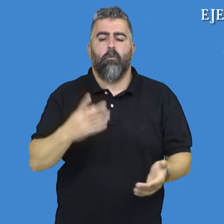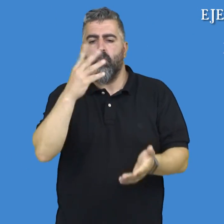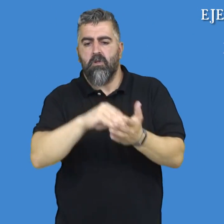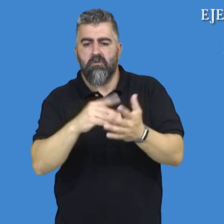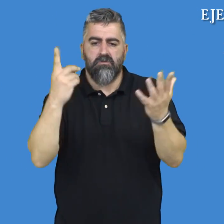vez